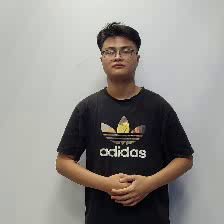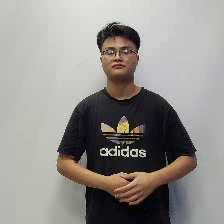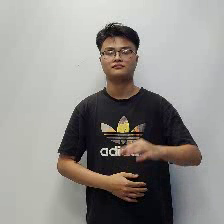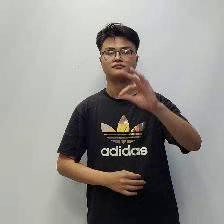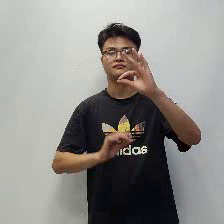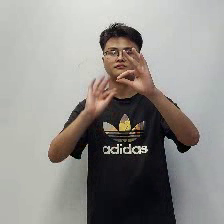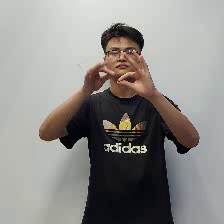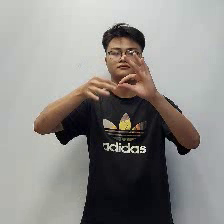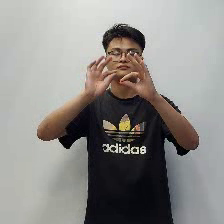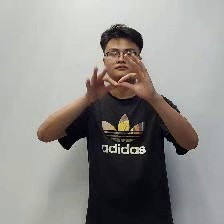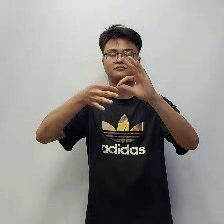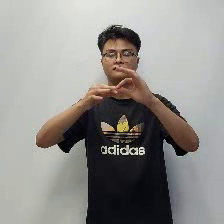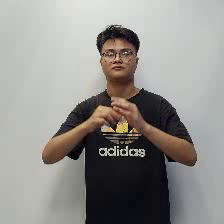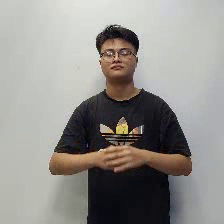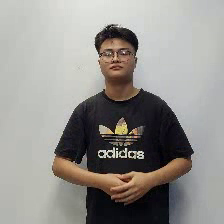Rau